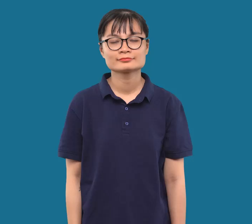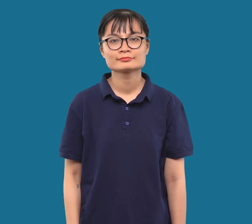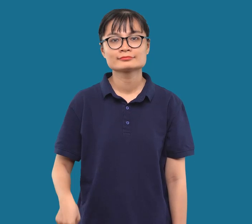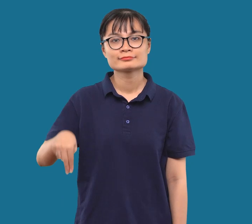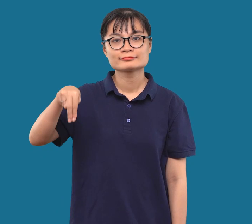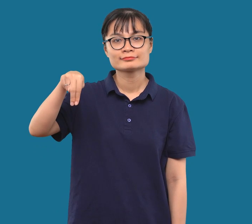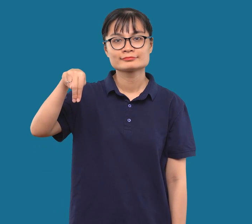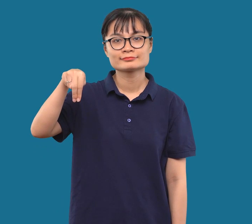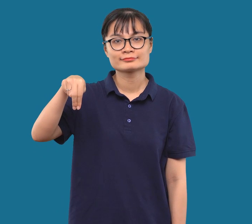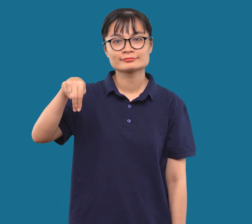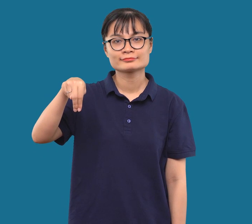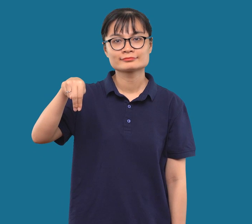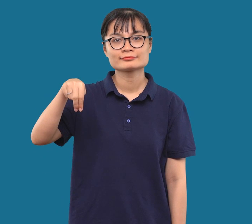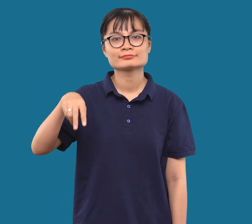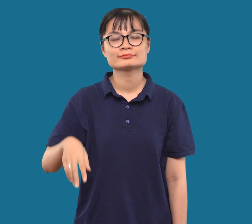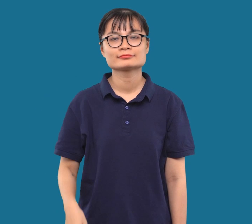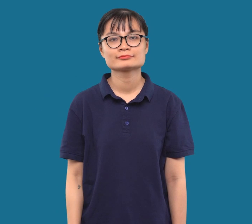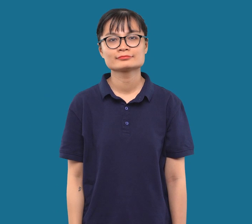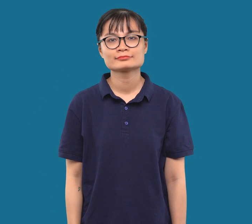n